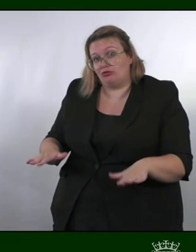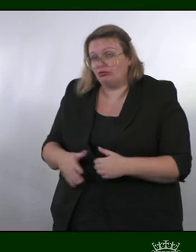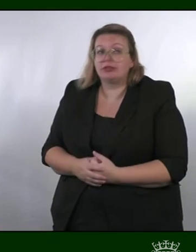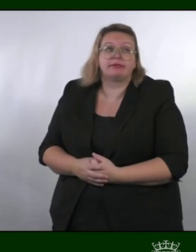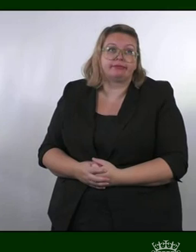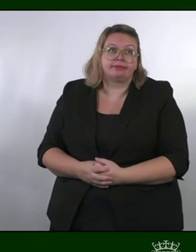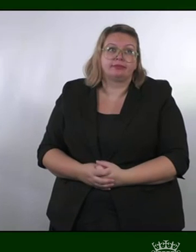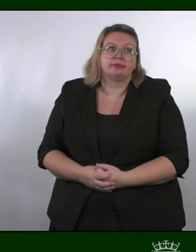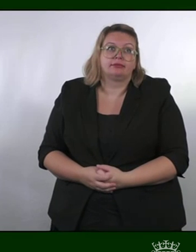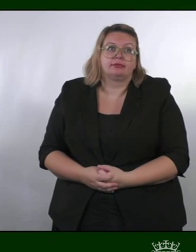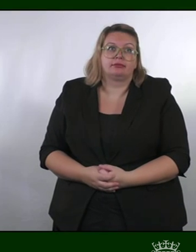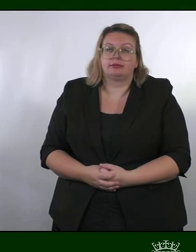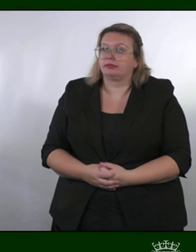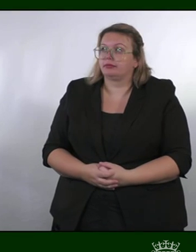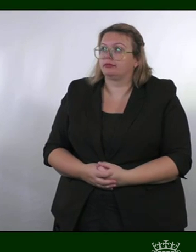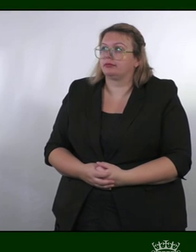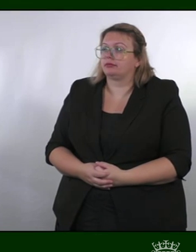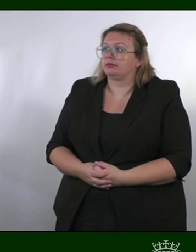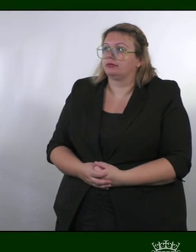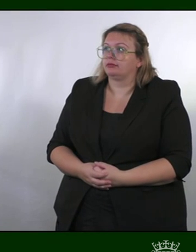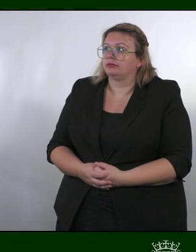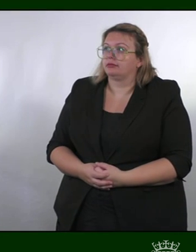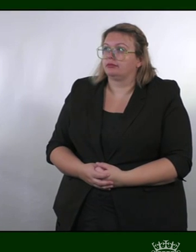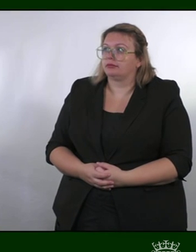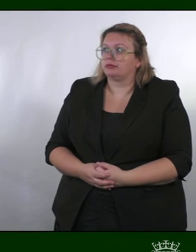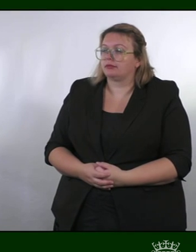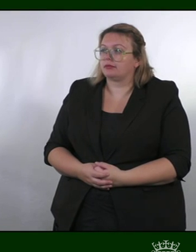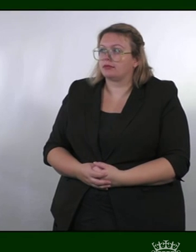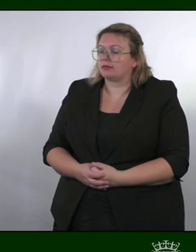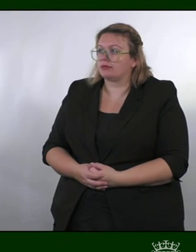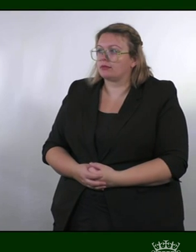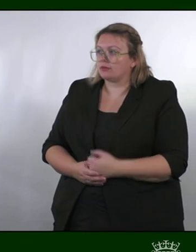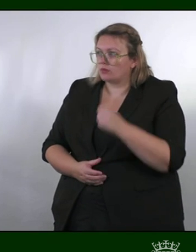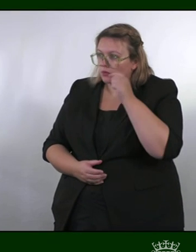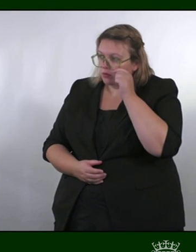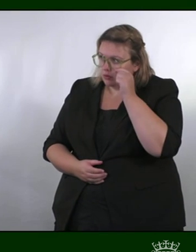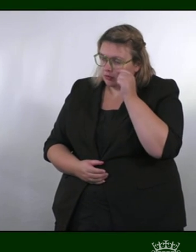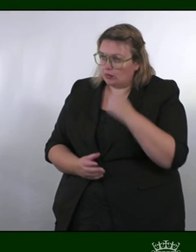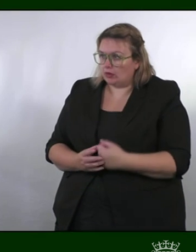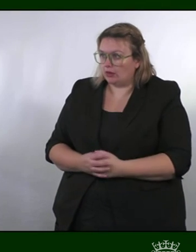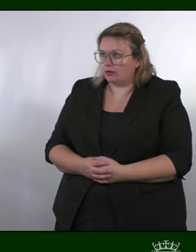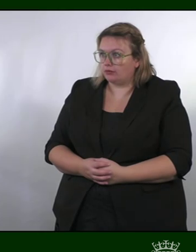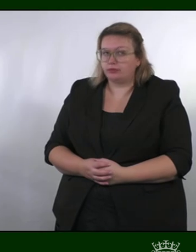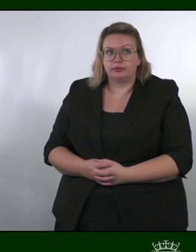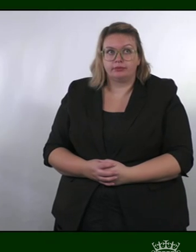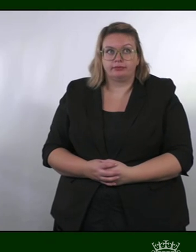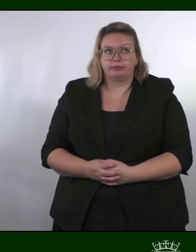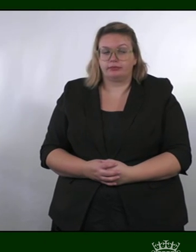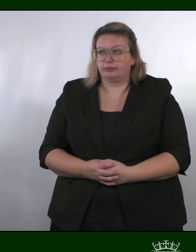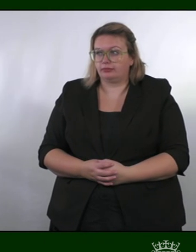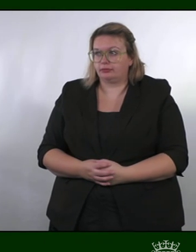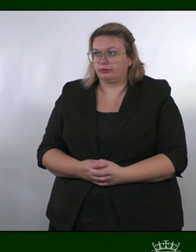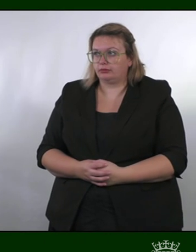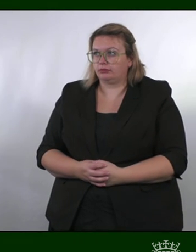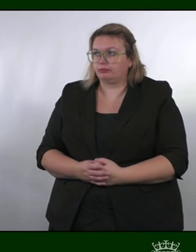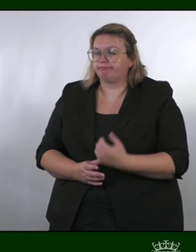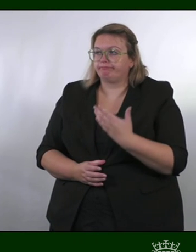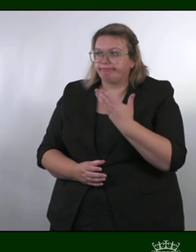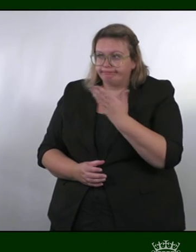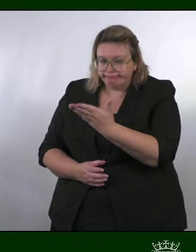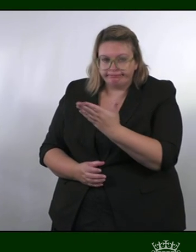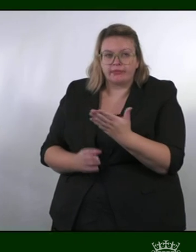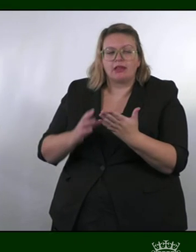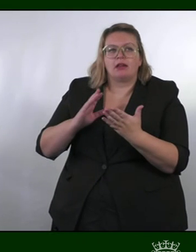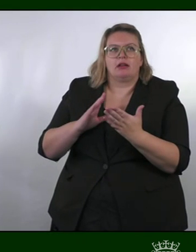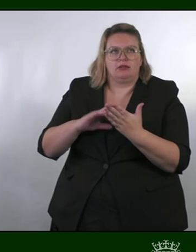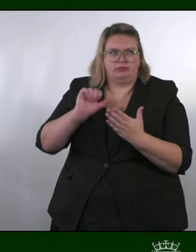If he will hold discussions with the Chancellor of the Exchequer on involving the infrastructure delivery taskforce in the rebuilding of Kettering General Hospital.